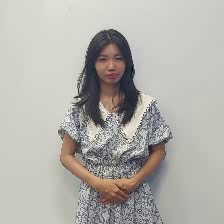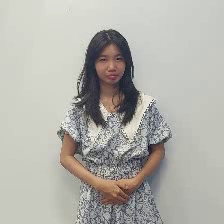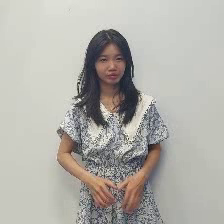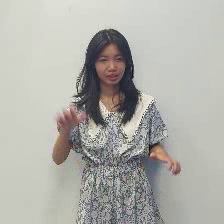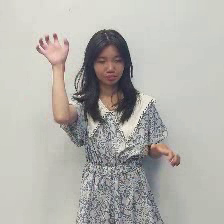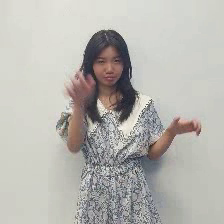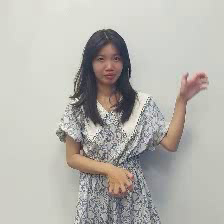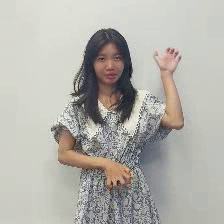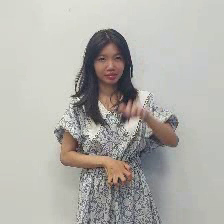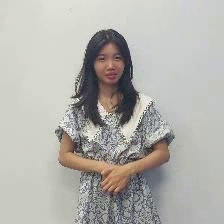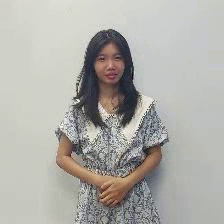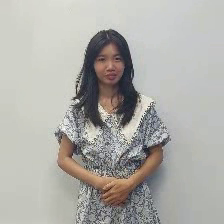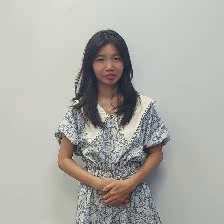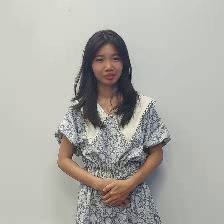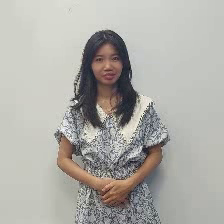Con gấu